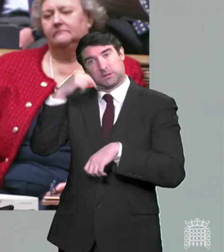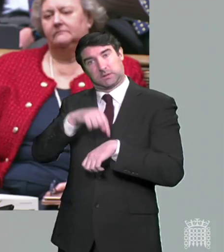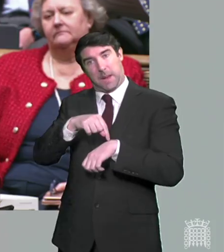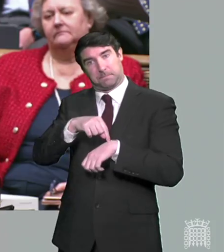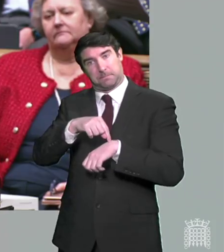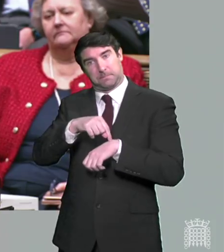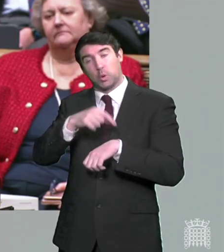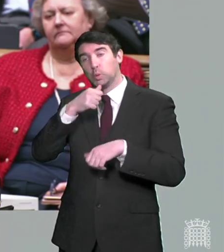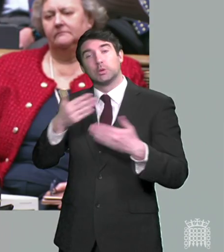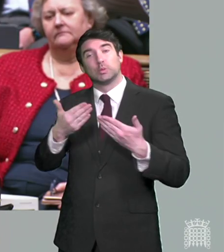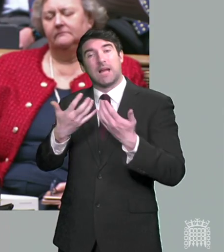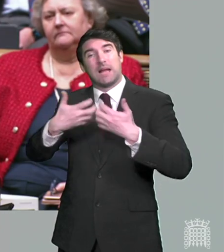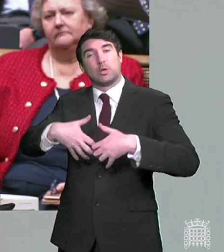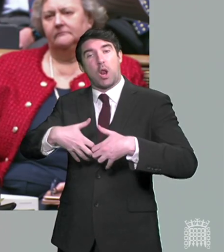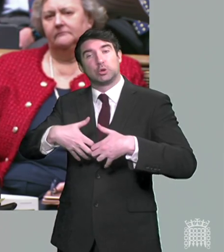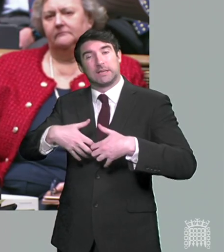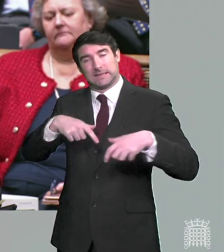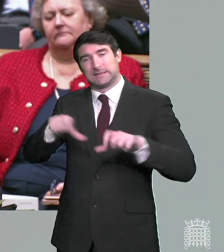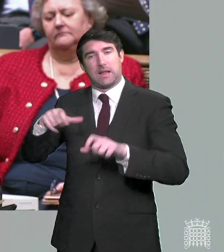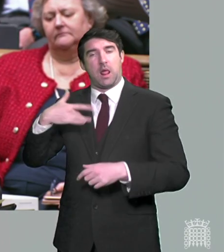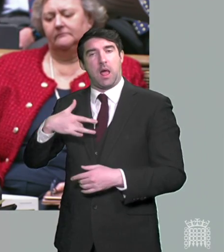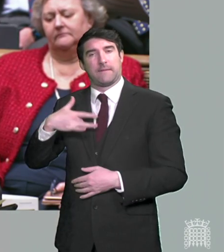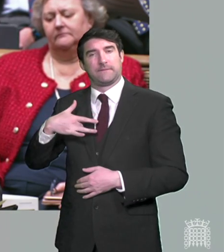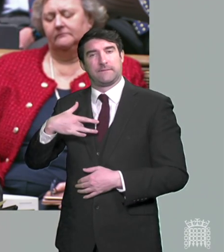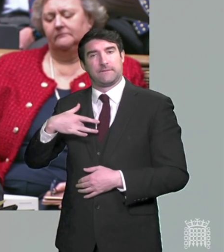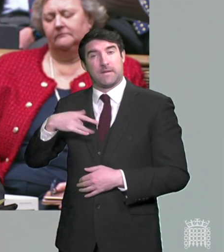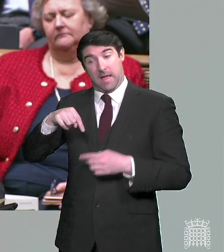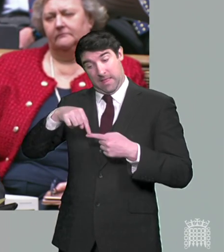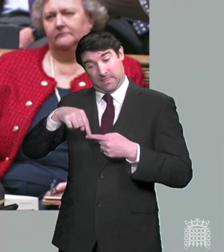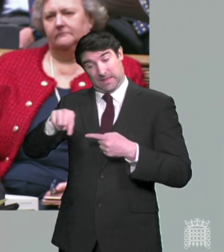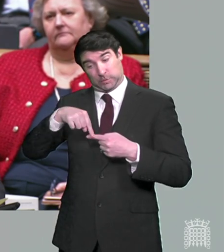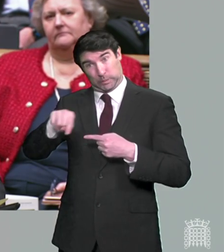As my right honourable Friend will know, this week is HIV Testing Week.